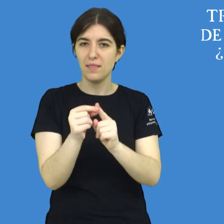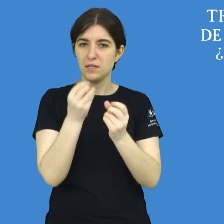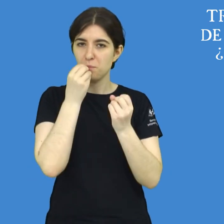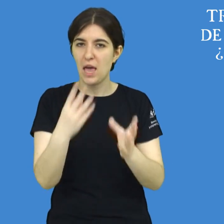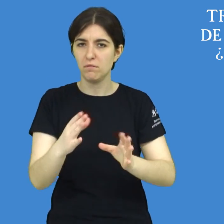bien